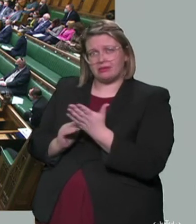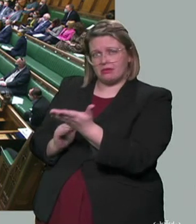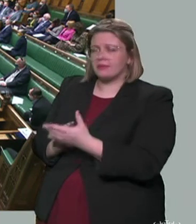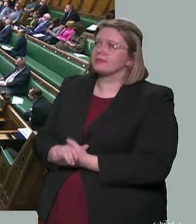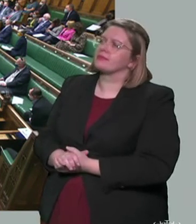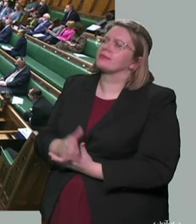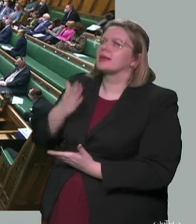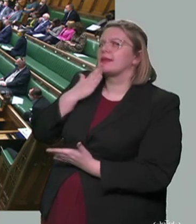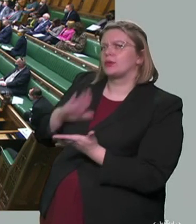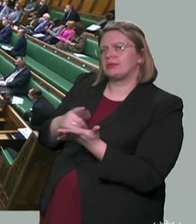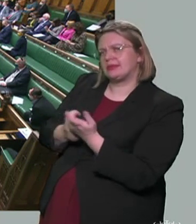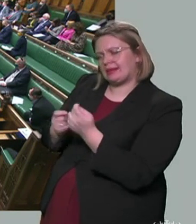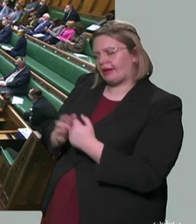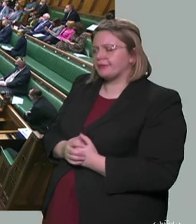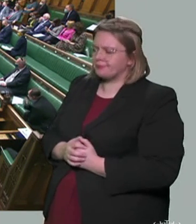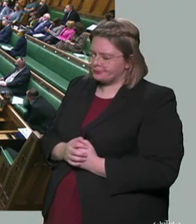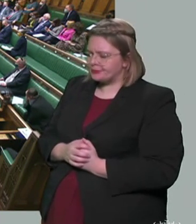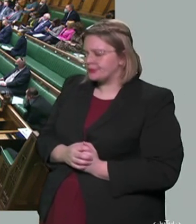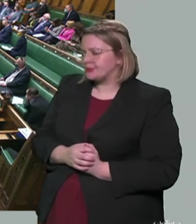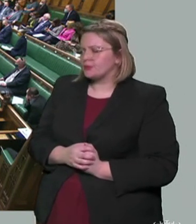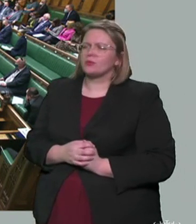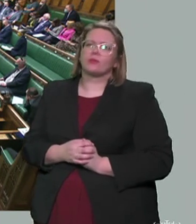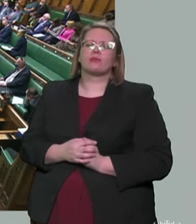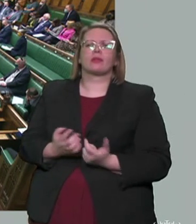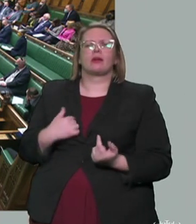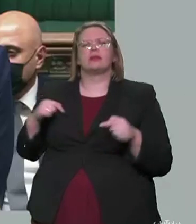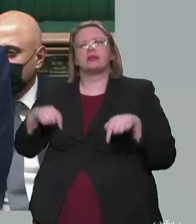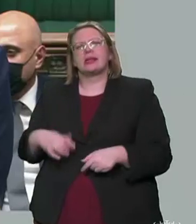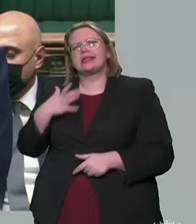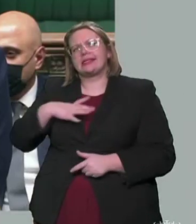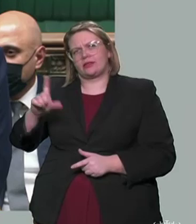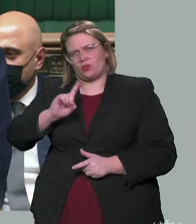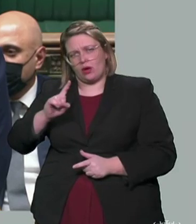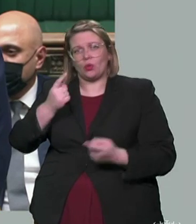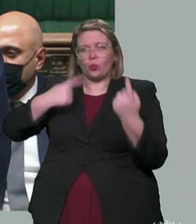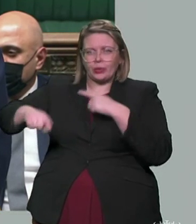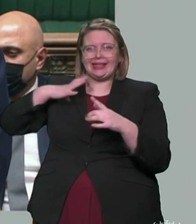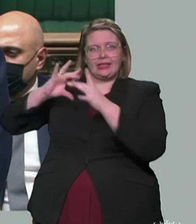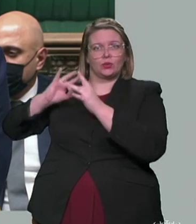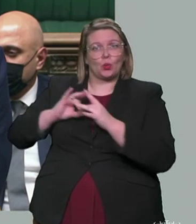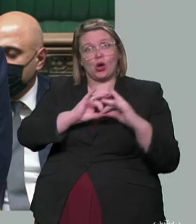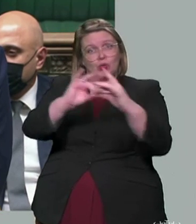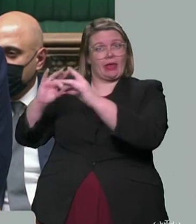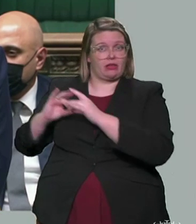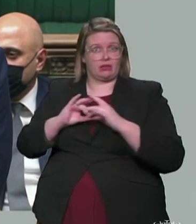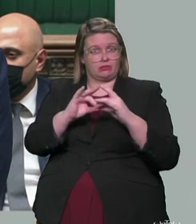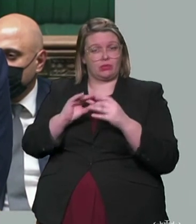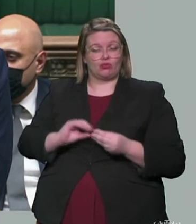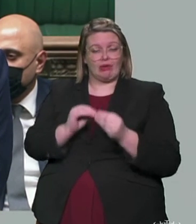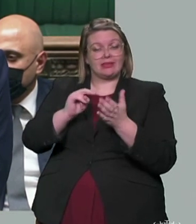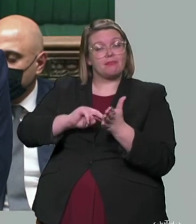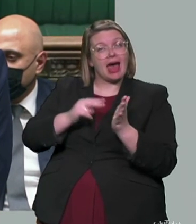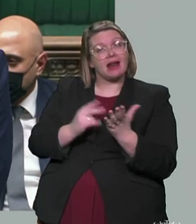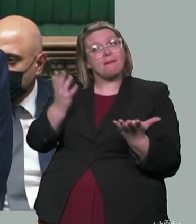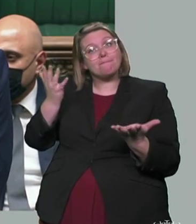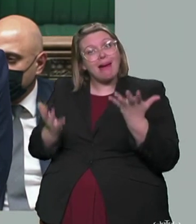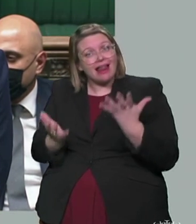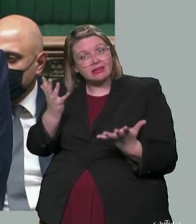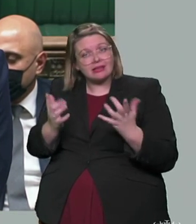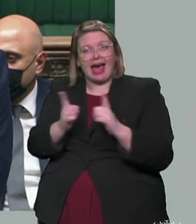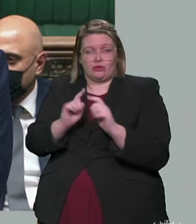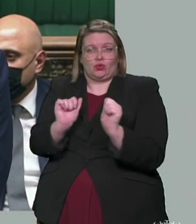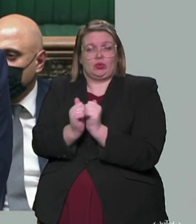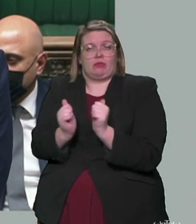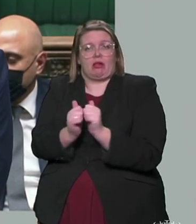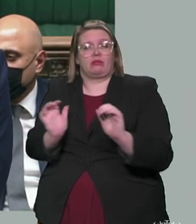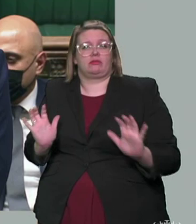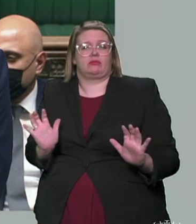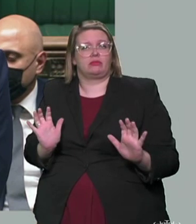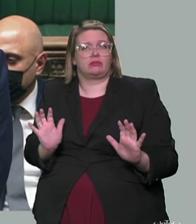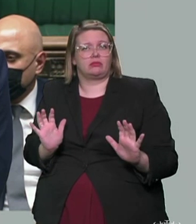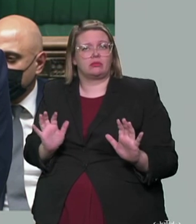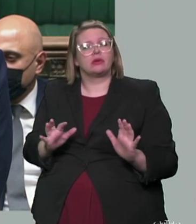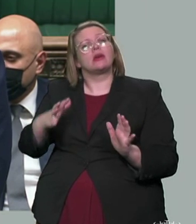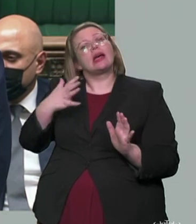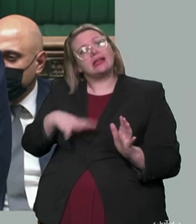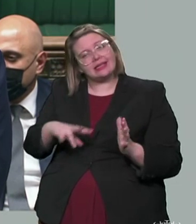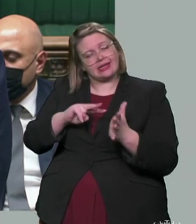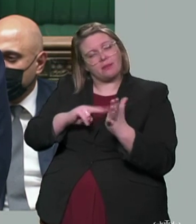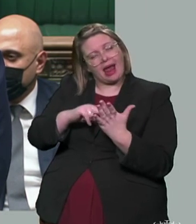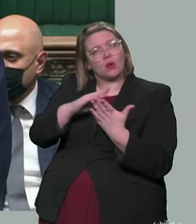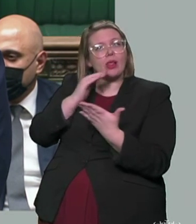I am grateful, Mr Speaker. I think what we need to do is get on together with a plan that is both balanced and proportionate and that does a huge amount to protect the public.